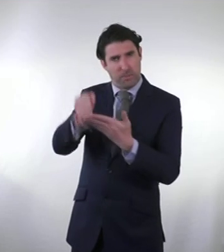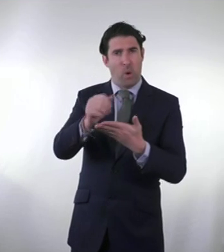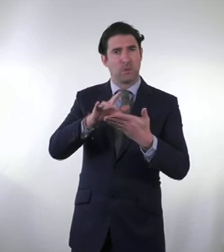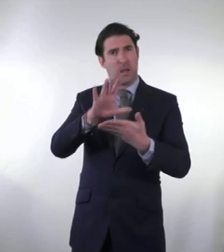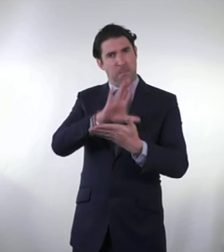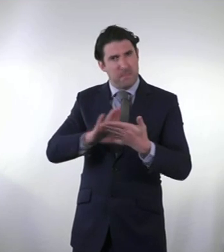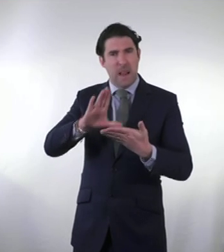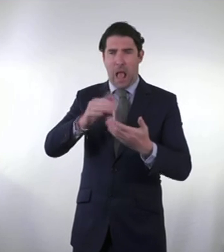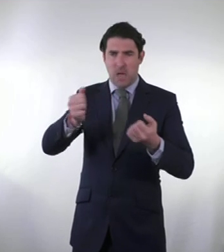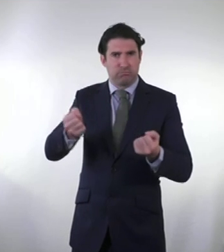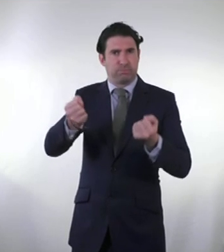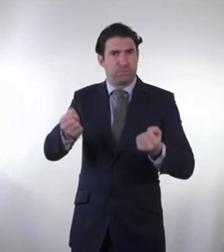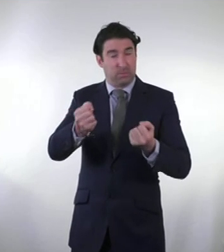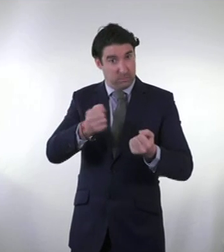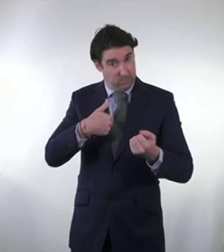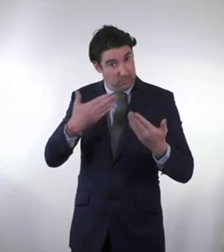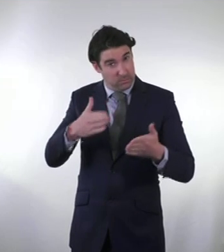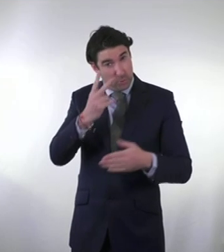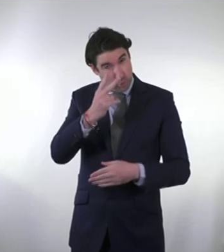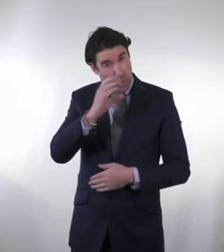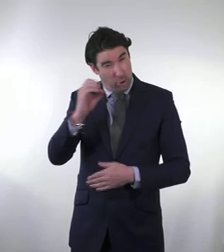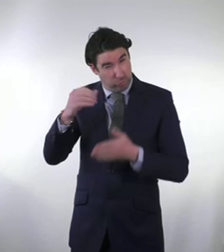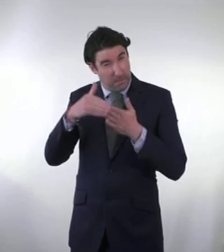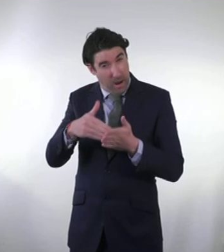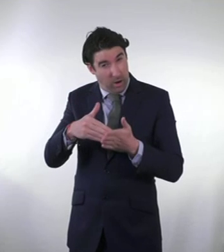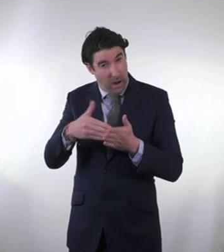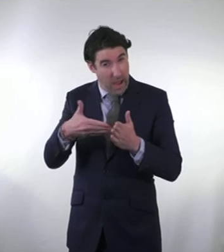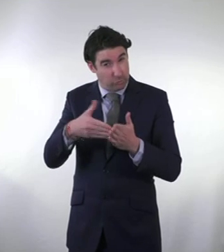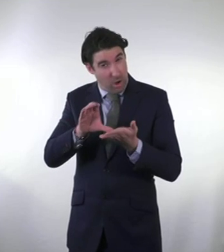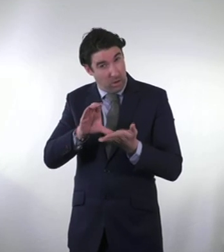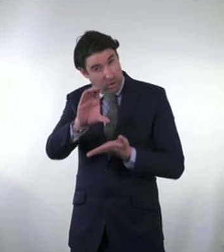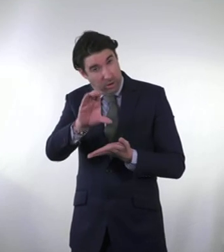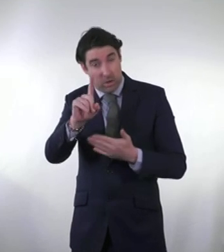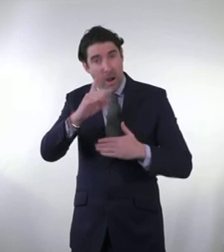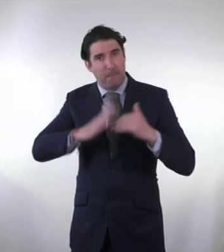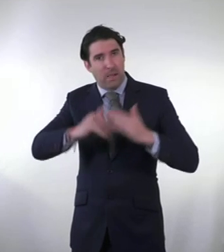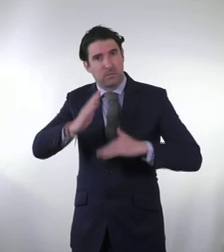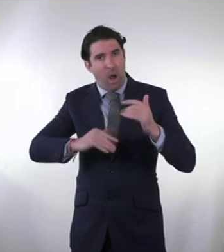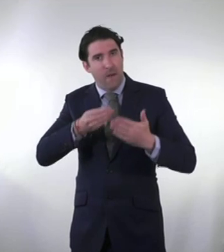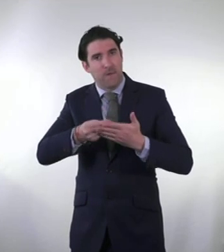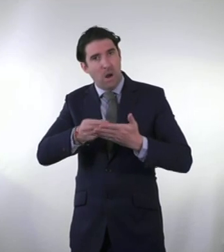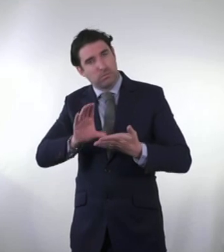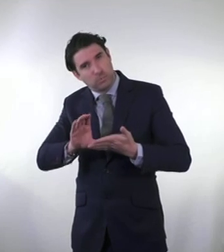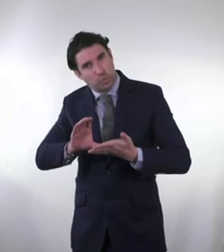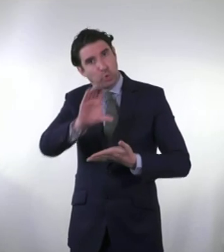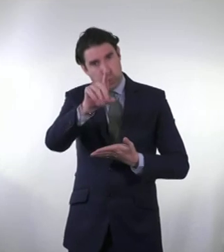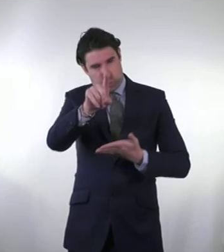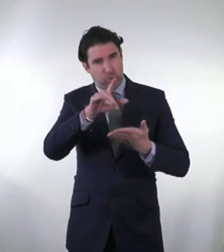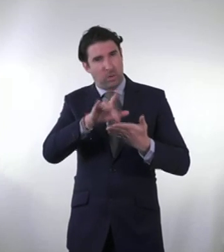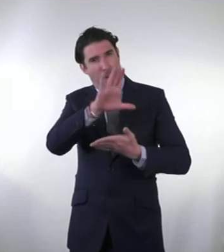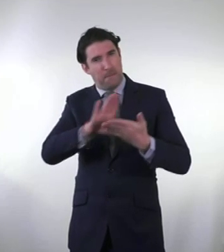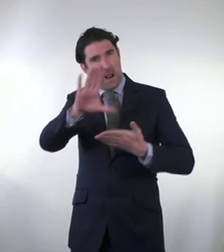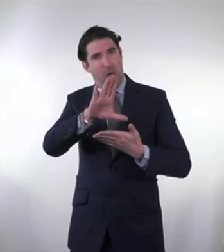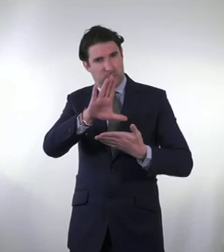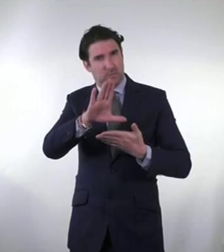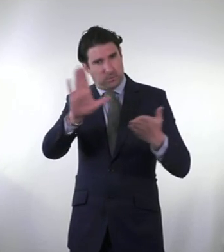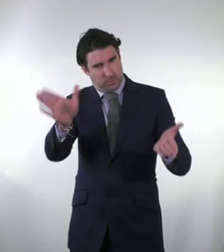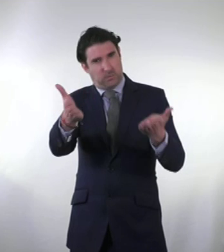That is why we are investing another £200 million from the getting building fund in the midlands engine region.